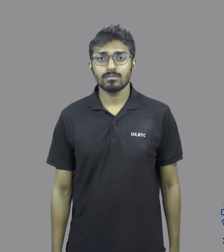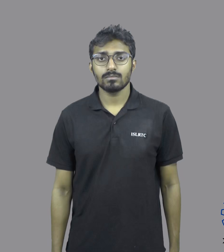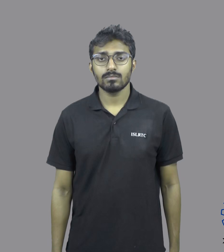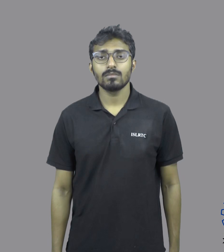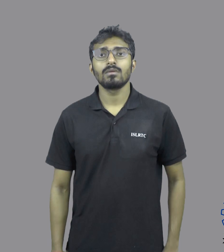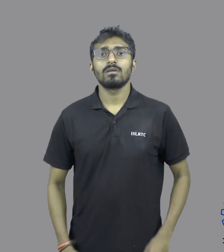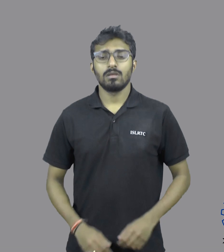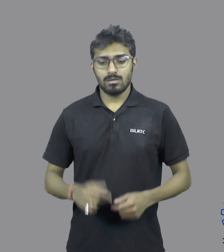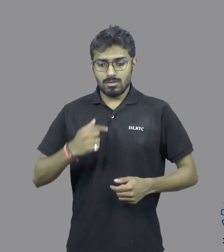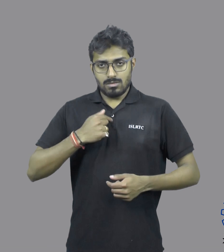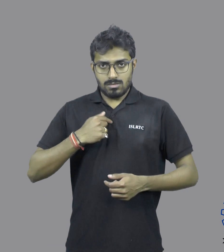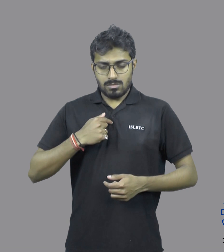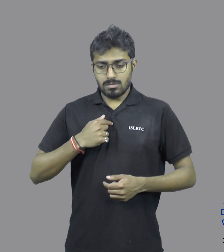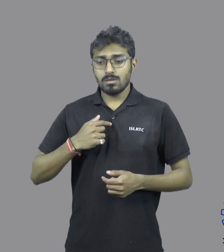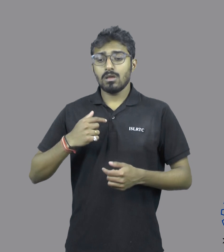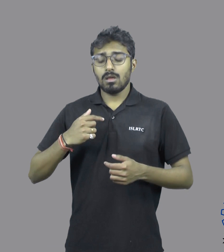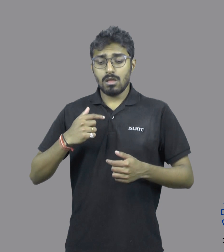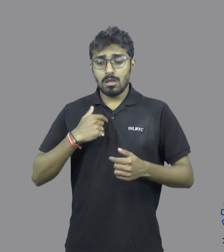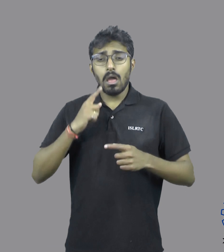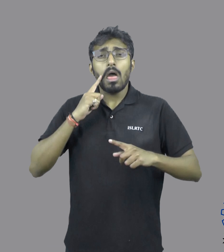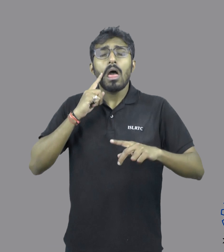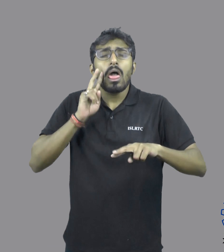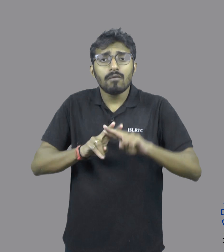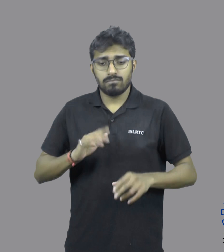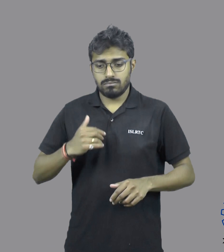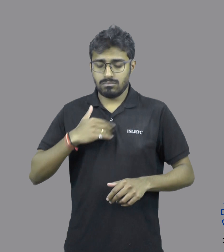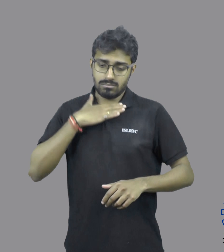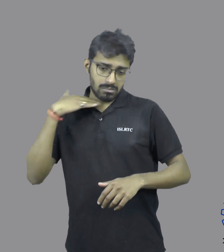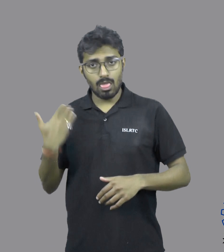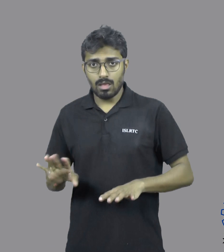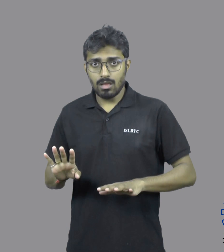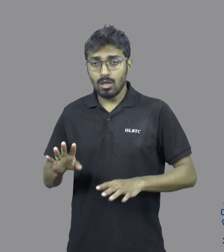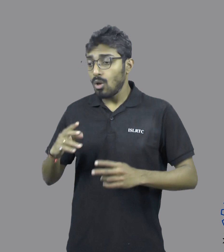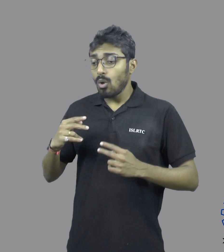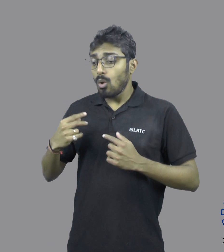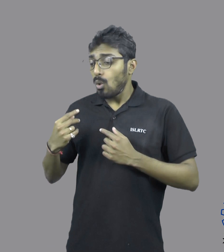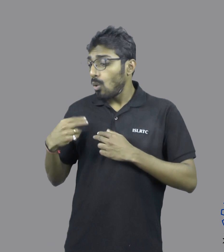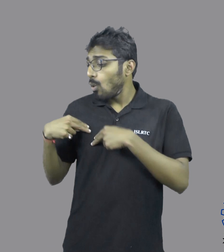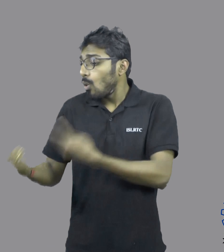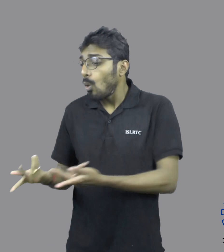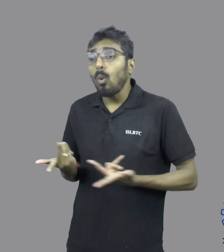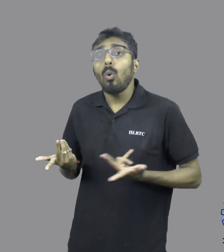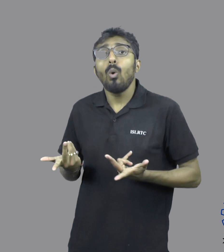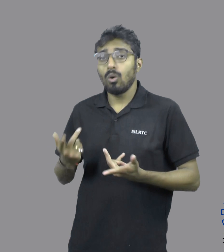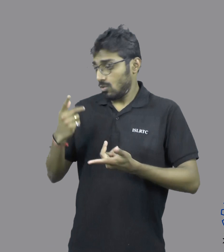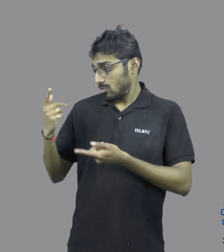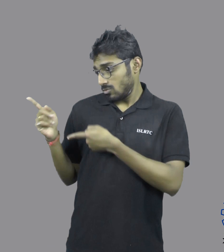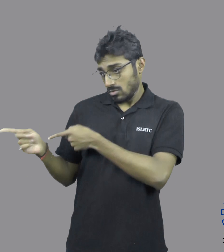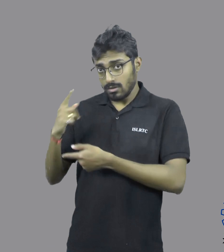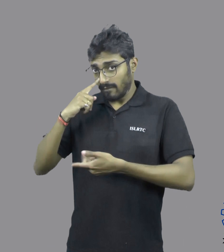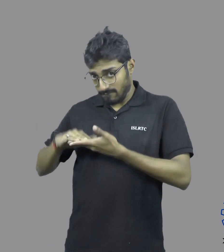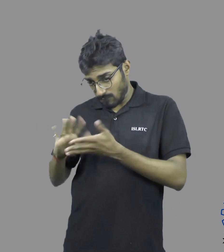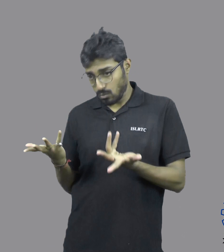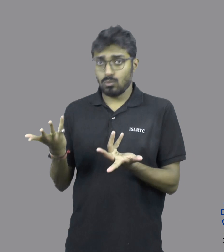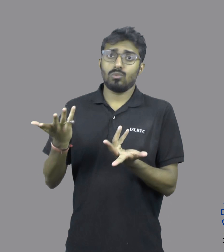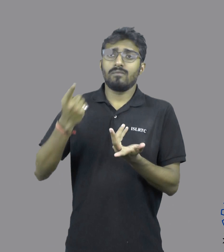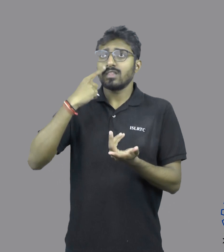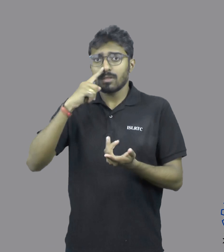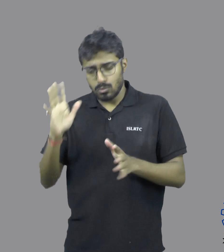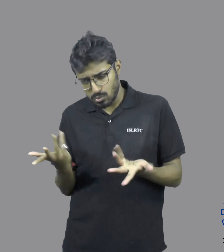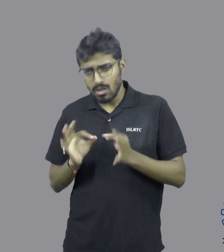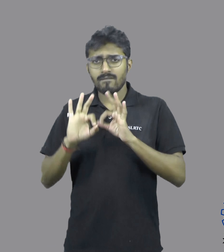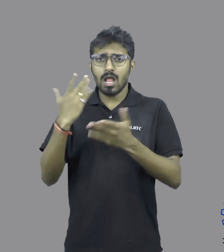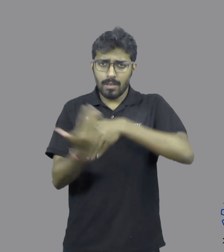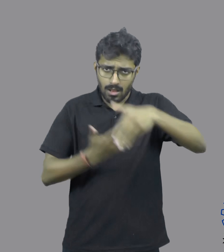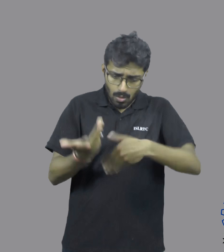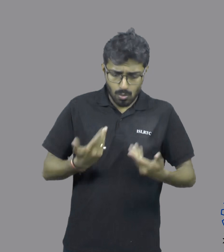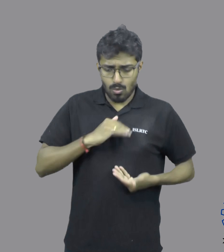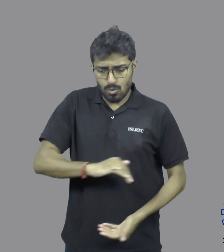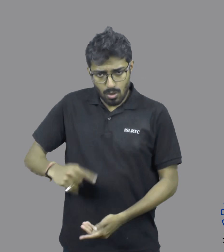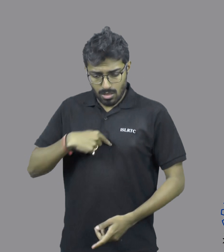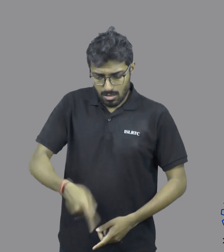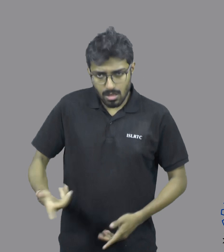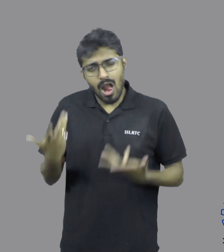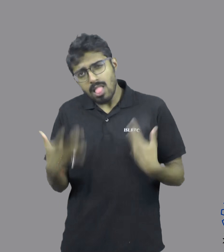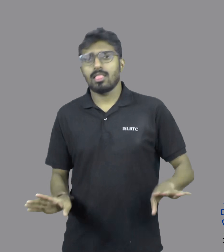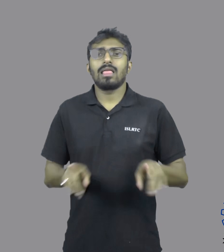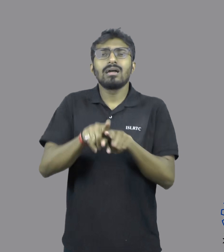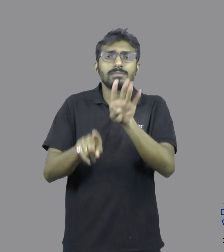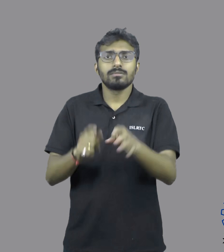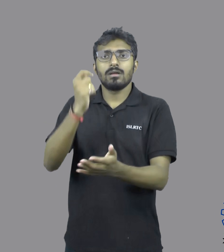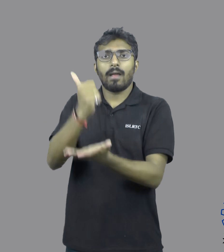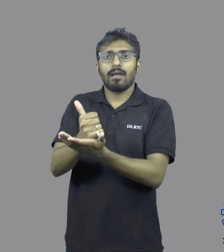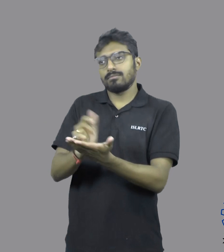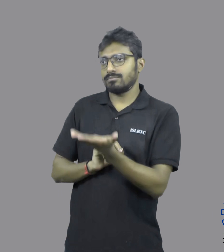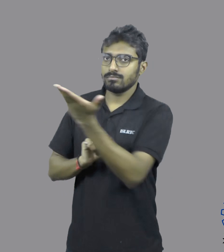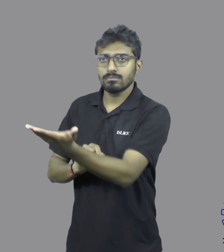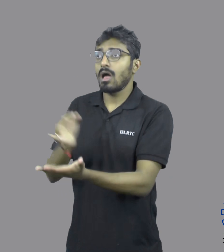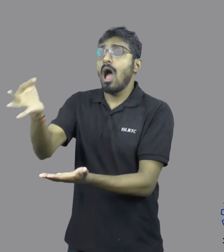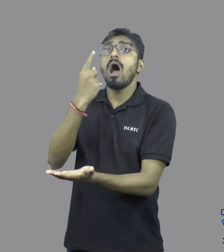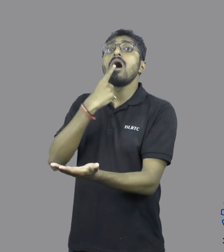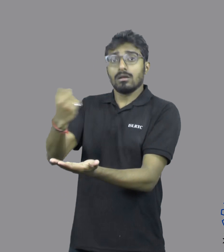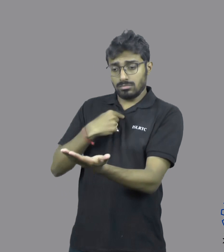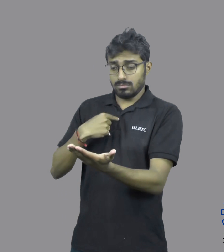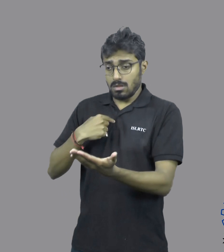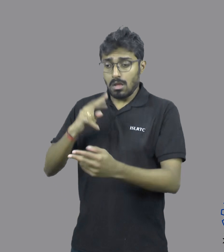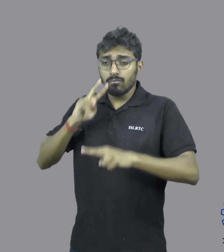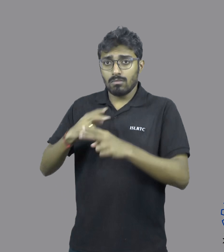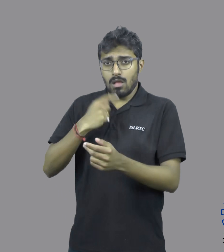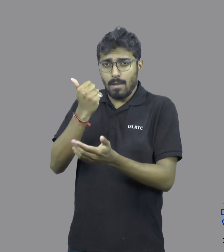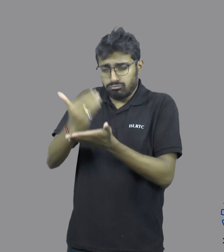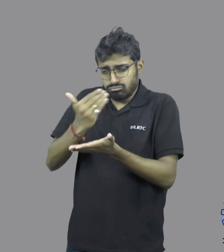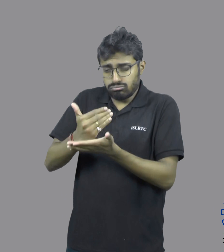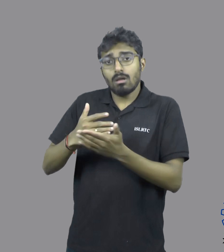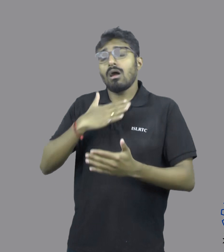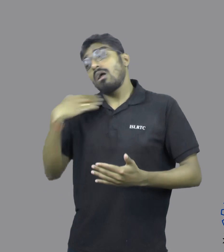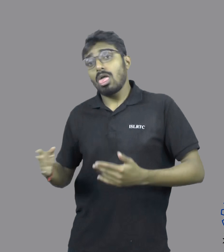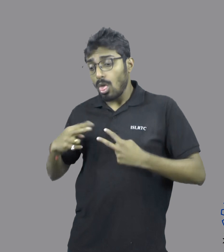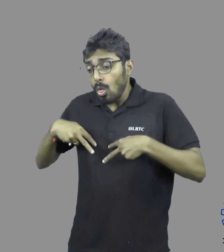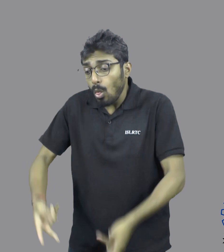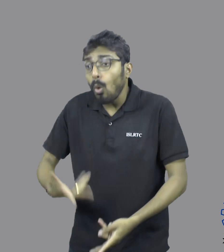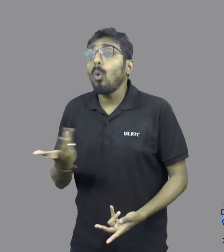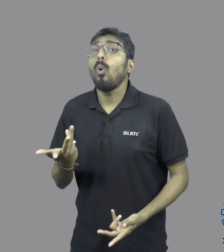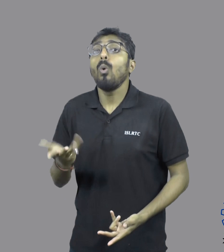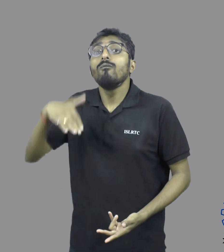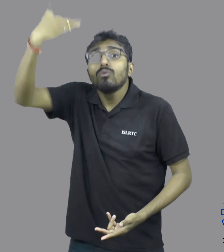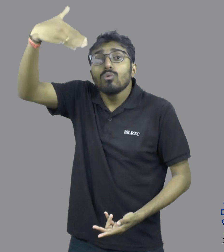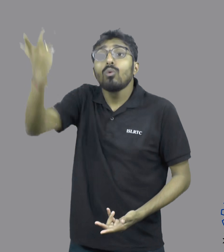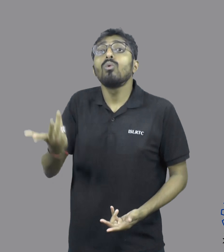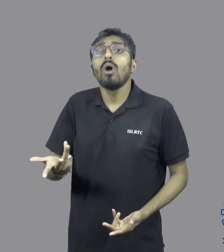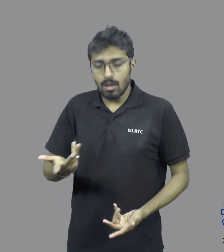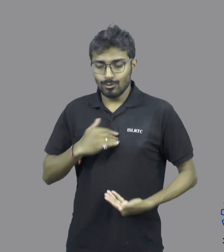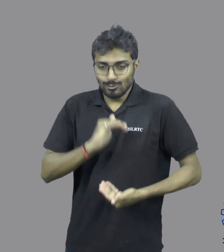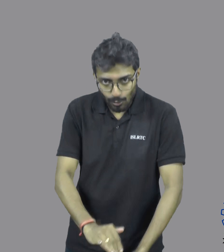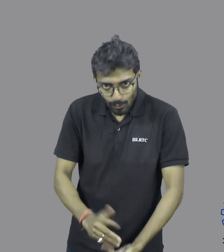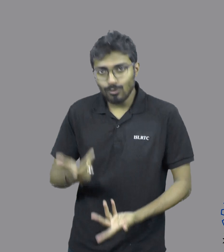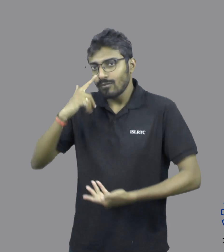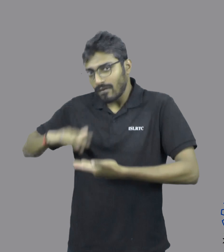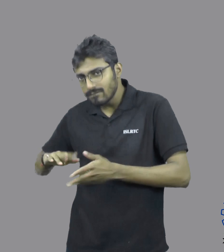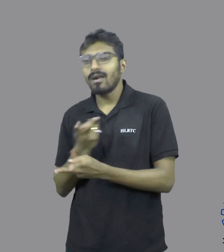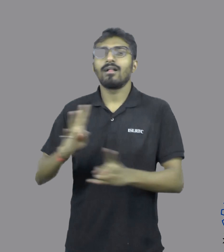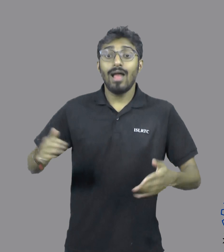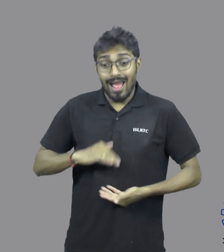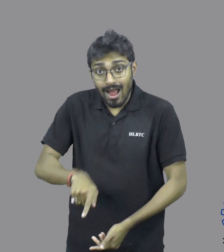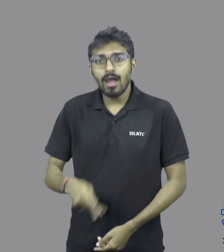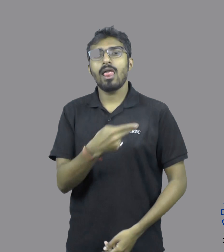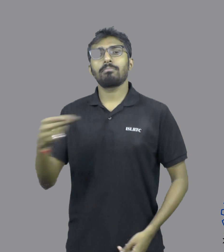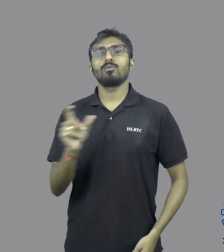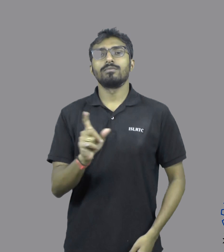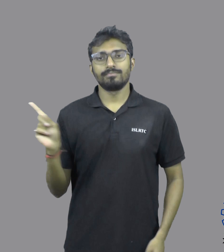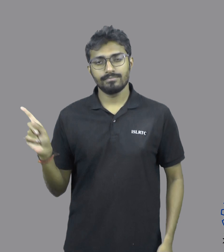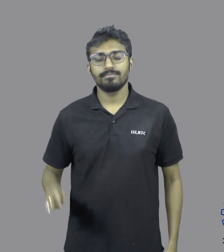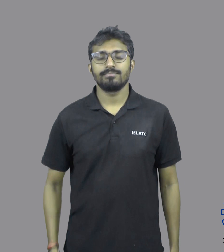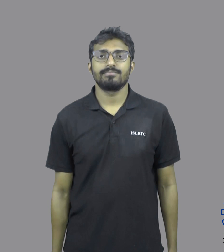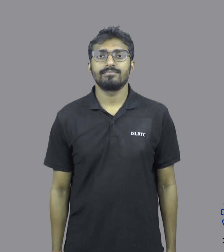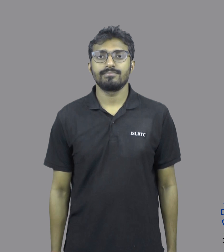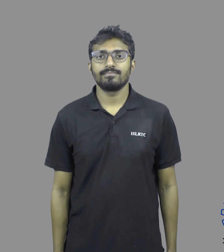Nominee